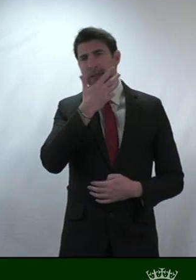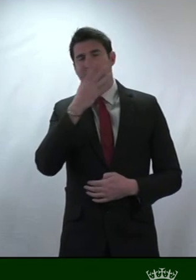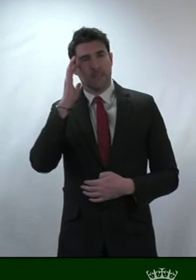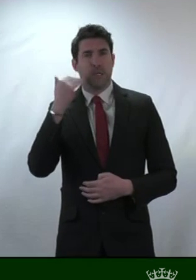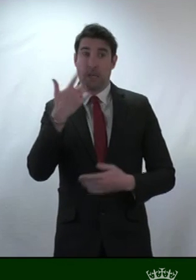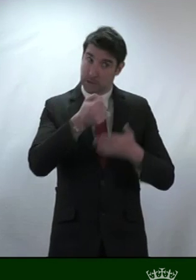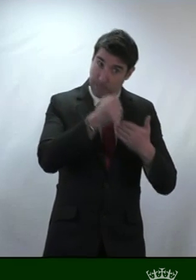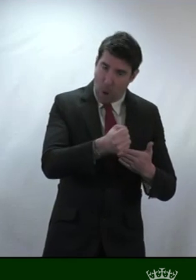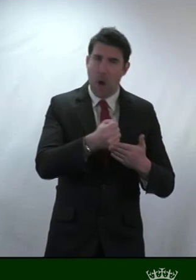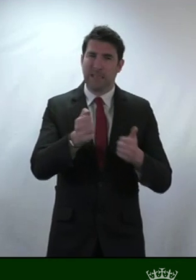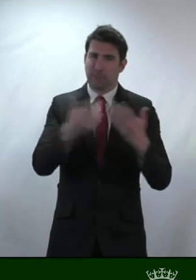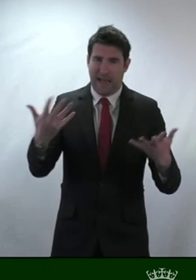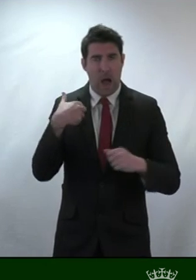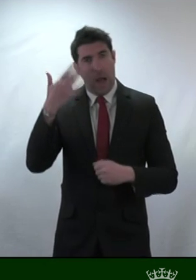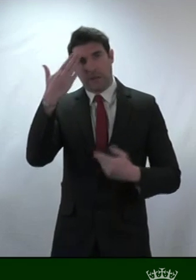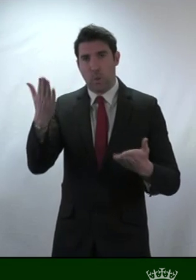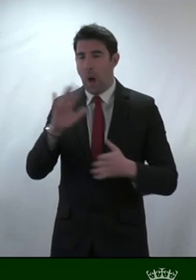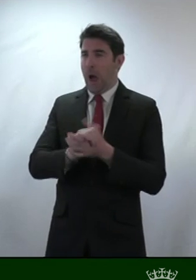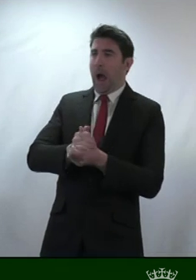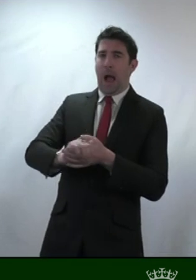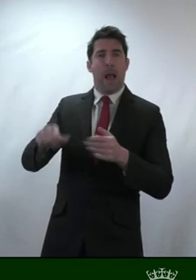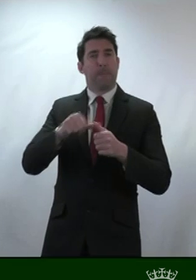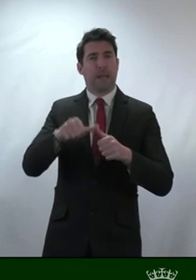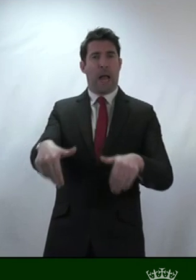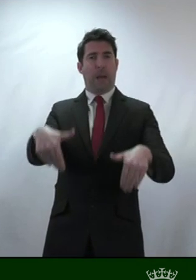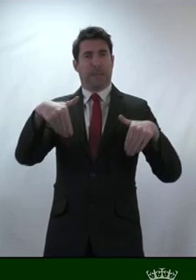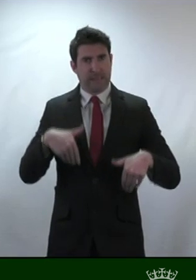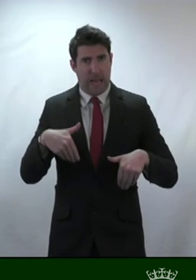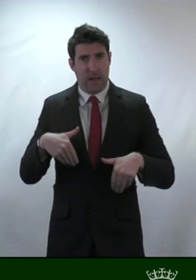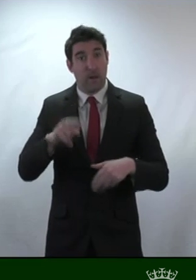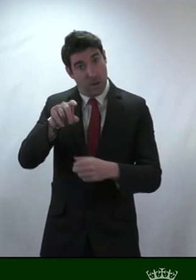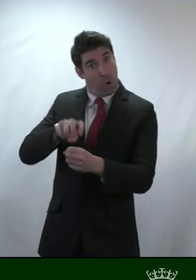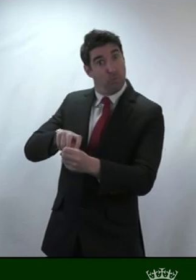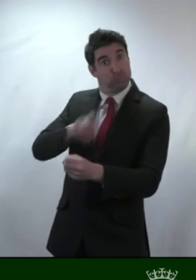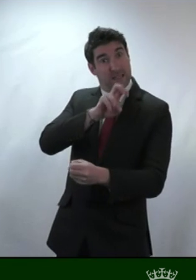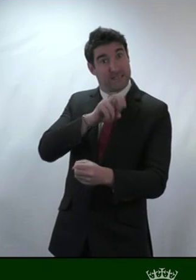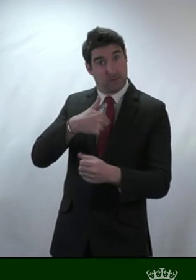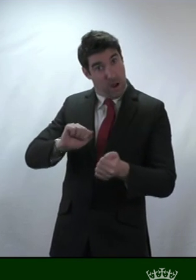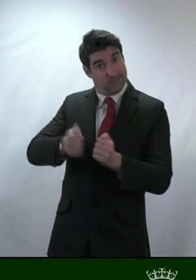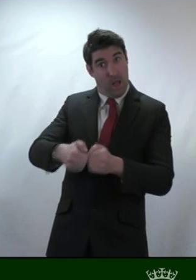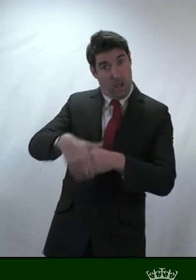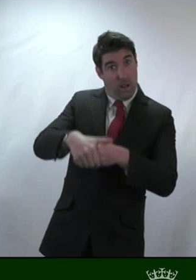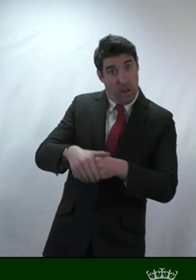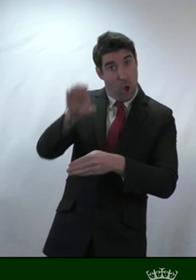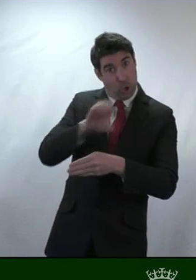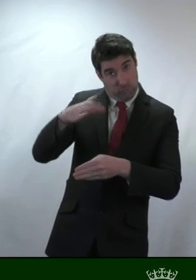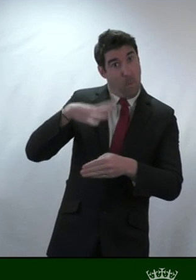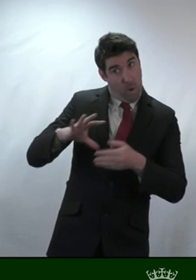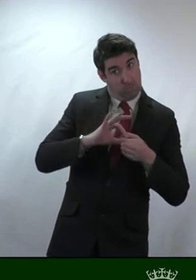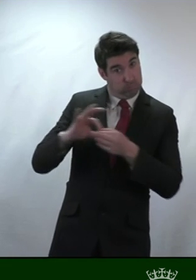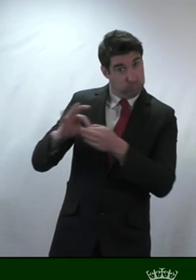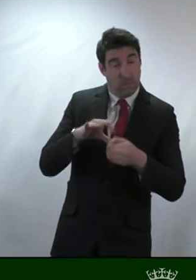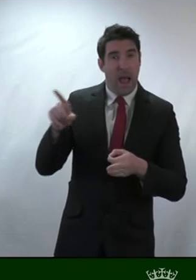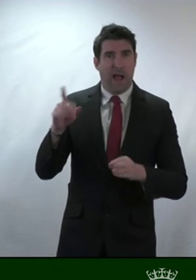He could not make up his mind about Brexit, we all seem to remember. We do not know whether he will vote for a deal or not.